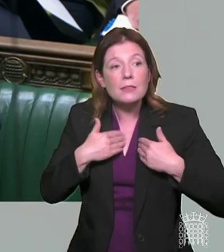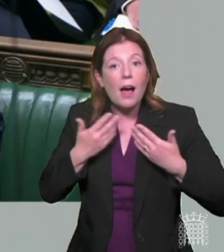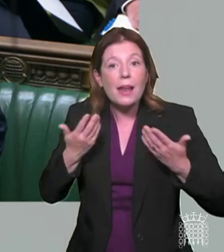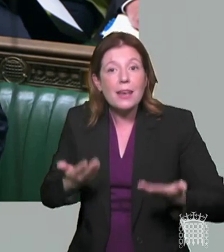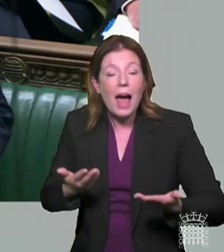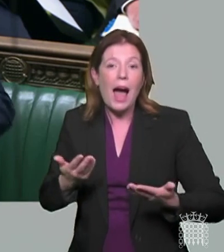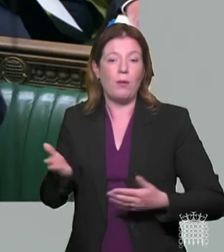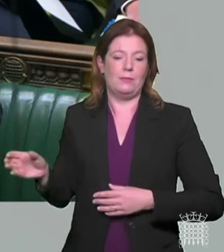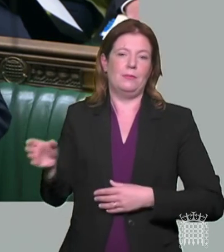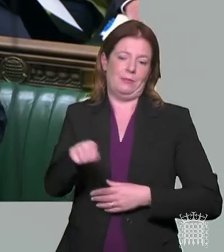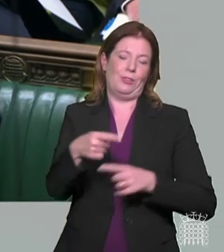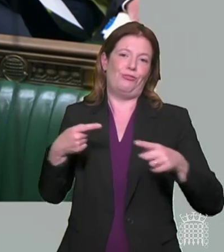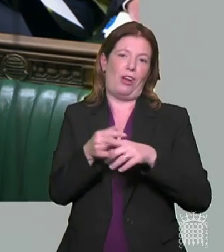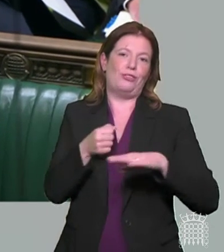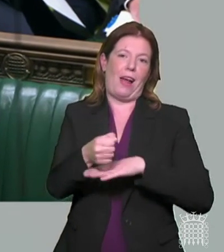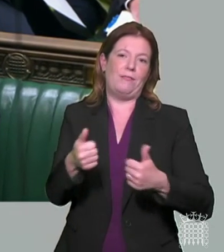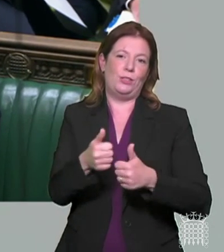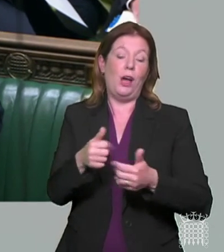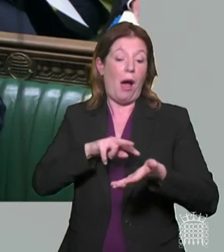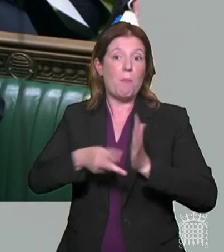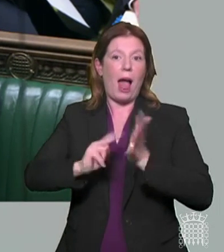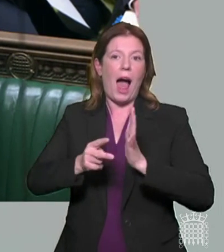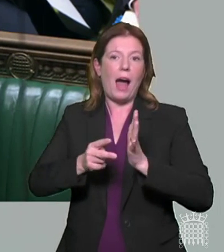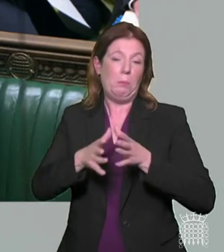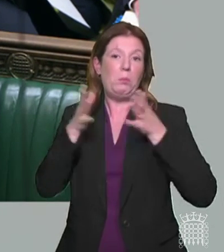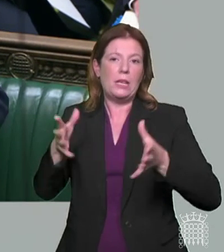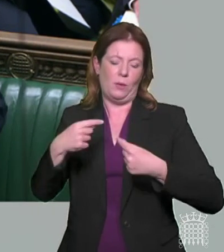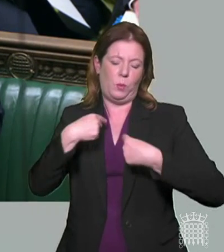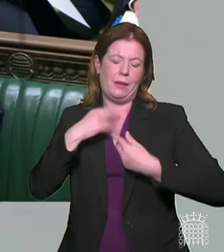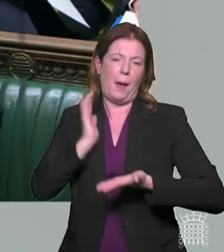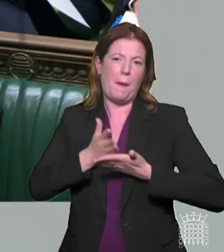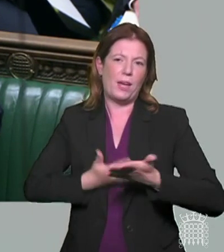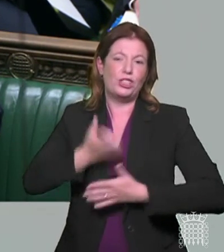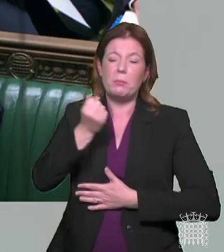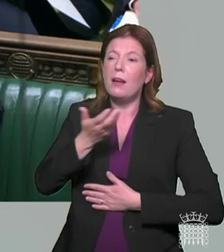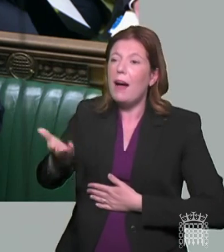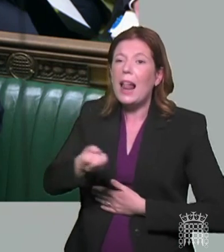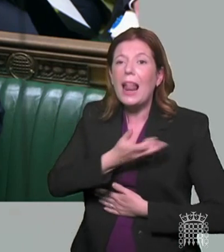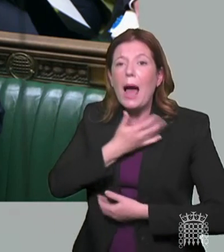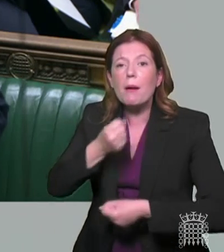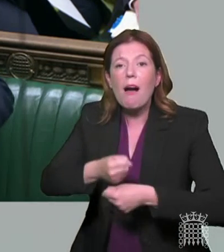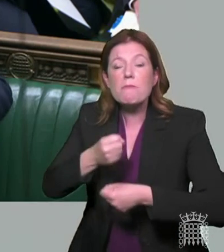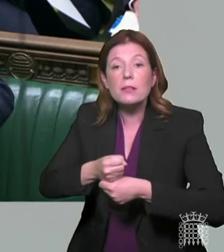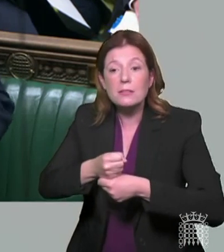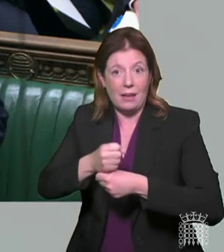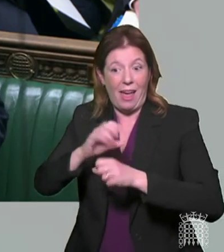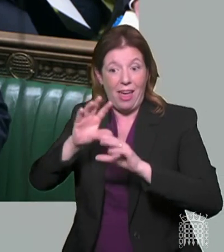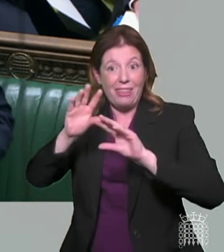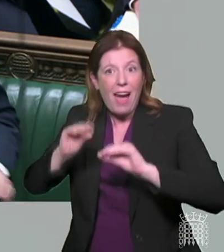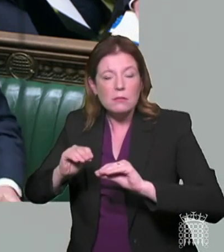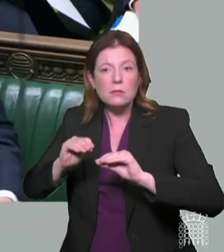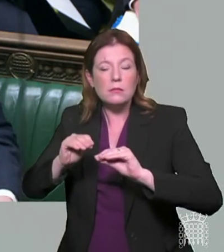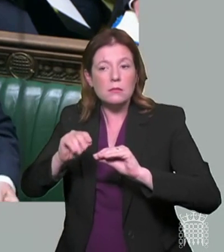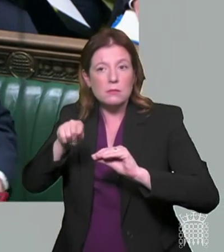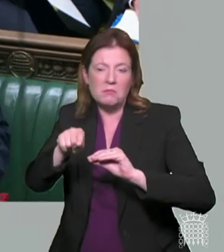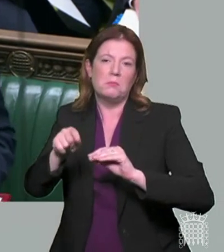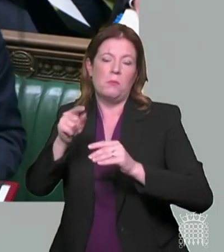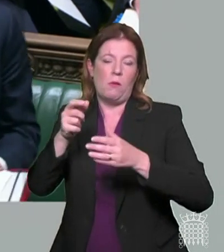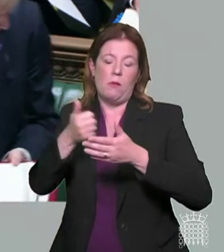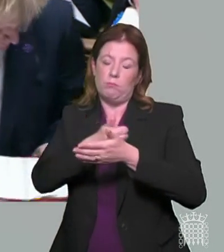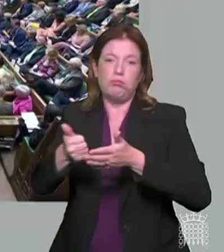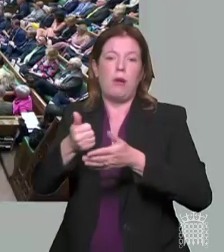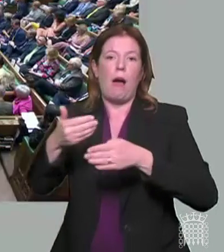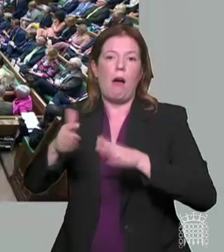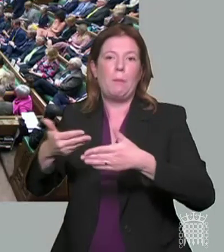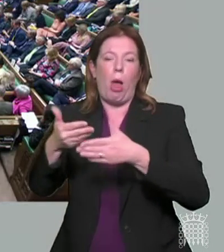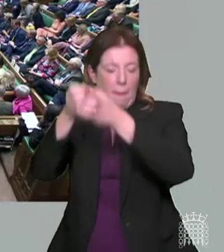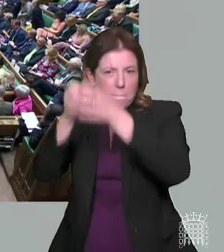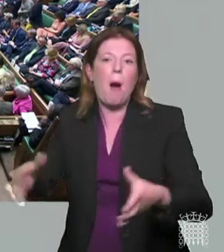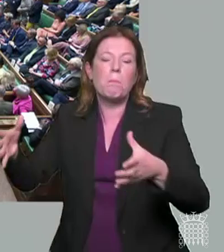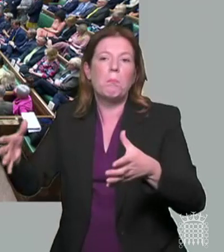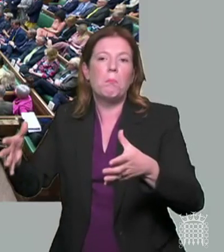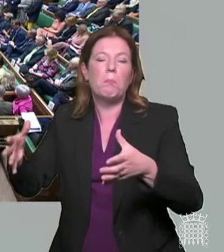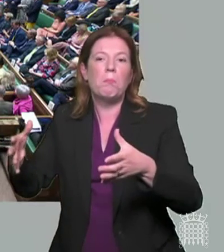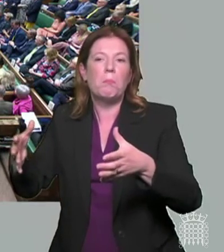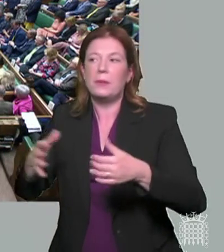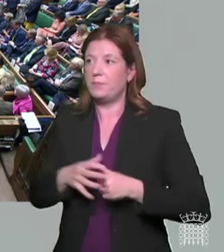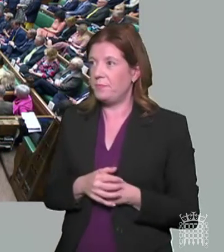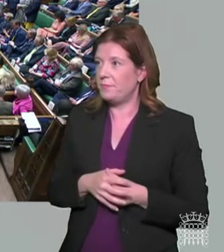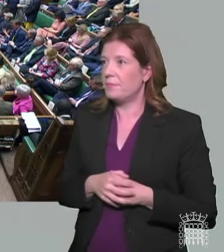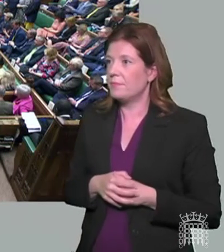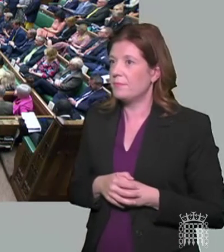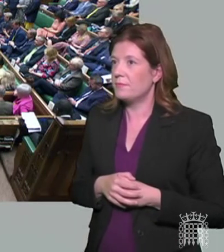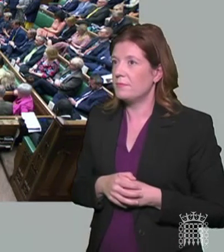We get the big things done. There has never been a Labour Government who left office with unemployment lower than when they began.